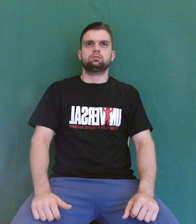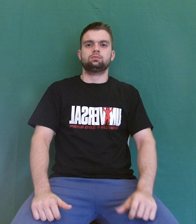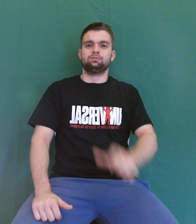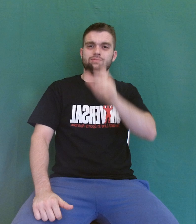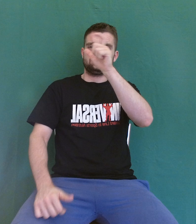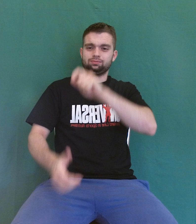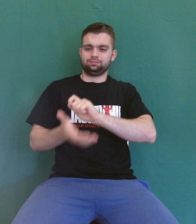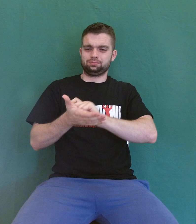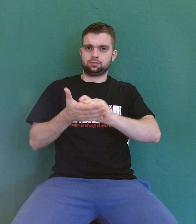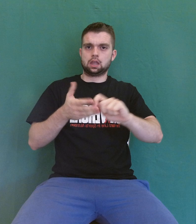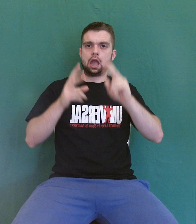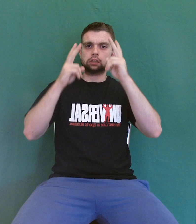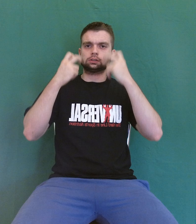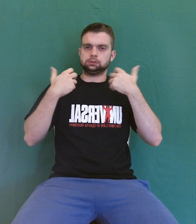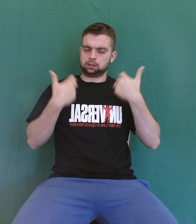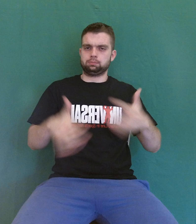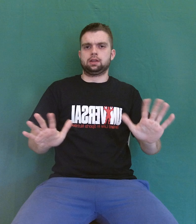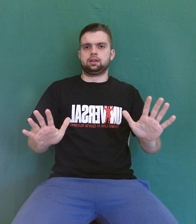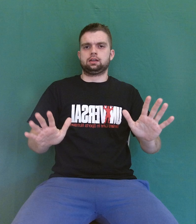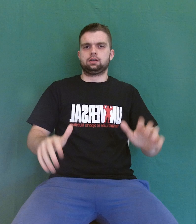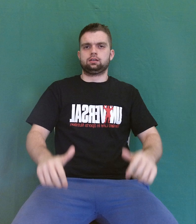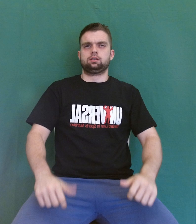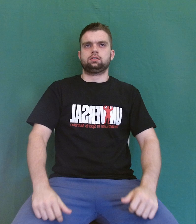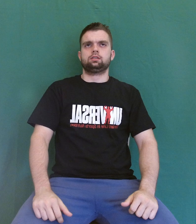ΙΔΙΟΣ ΧΑΡΤΙ ΓΡΑΦΩ ΕΞΕΤΑΣΕΙΣ ΠΑ